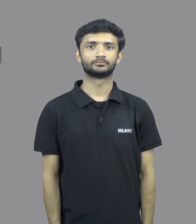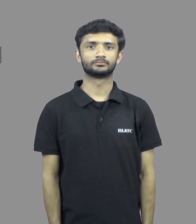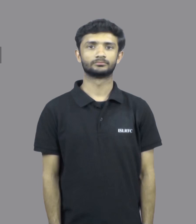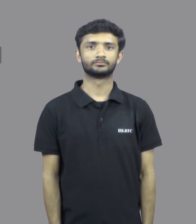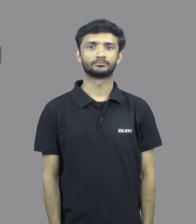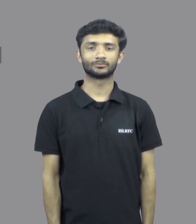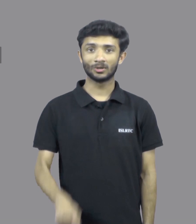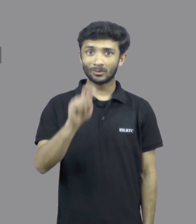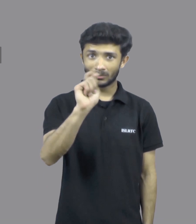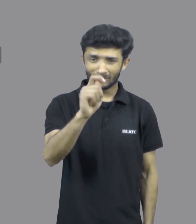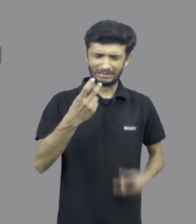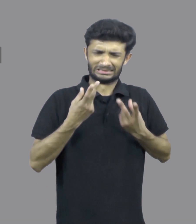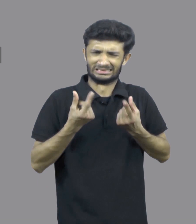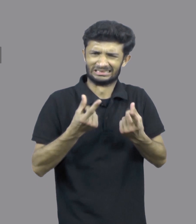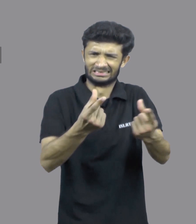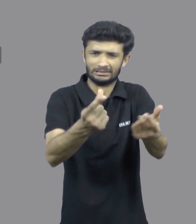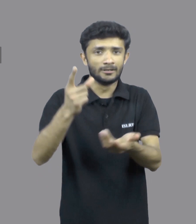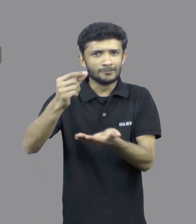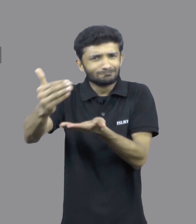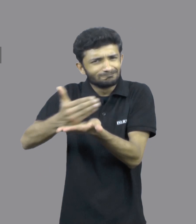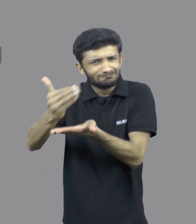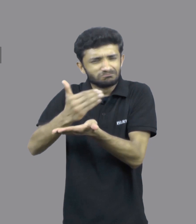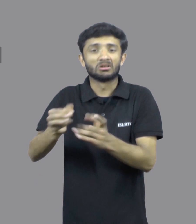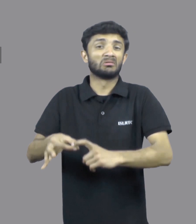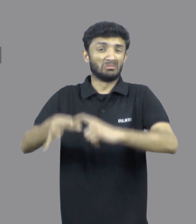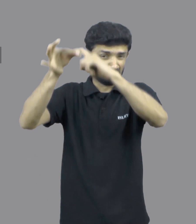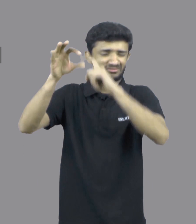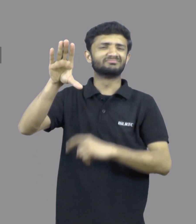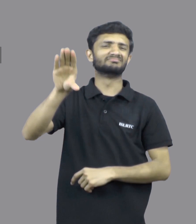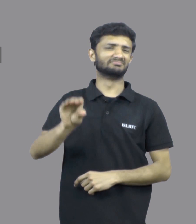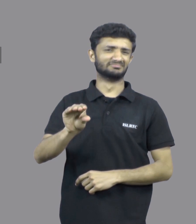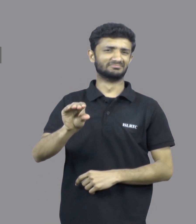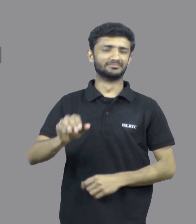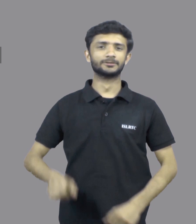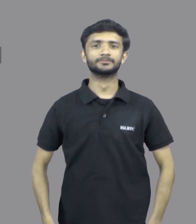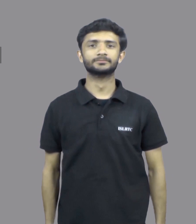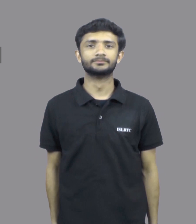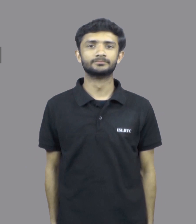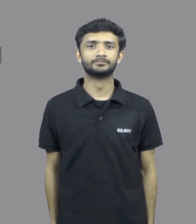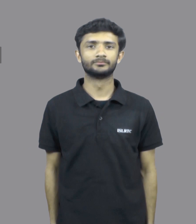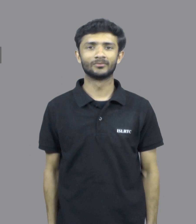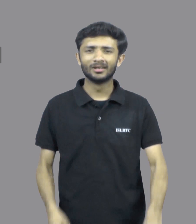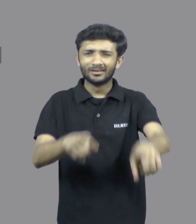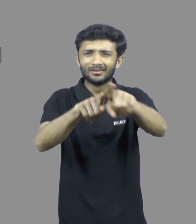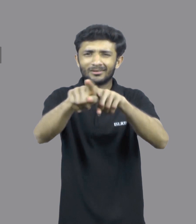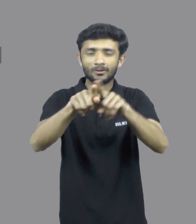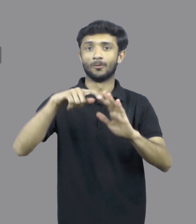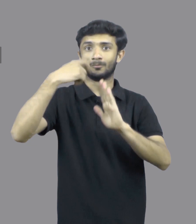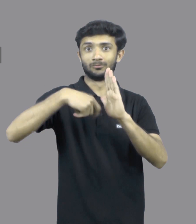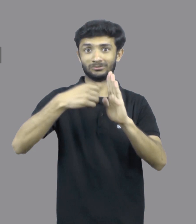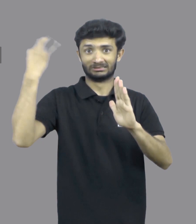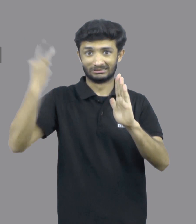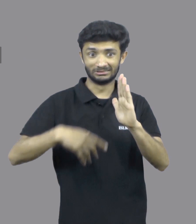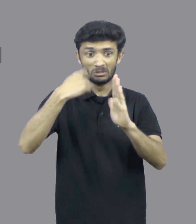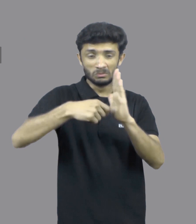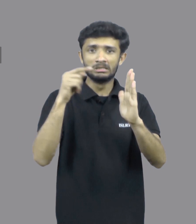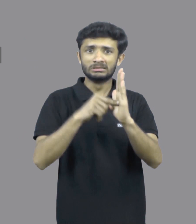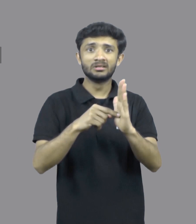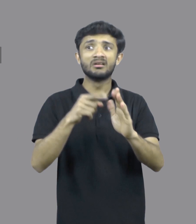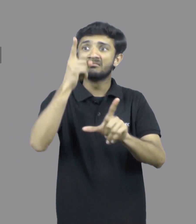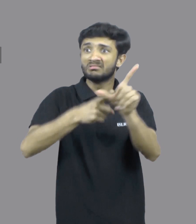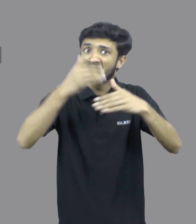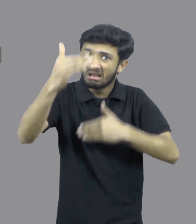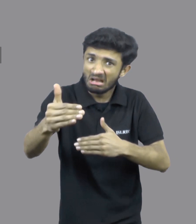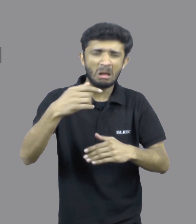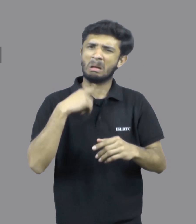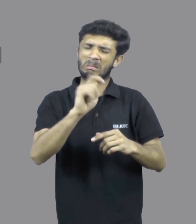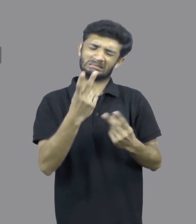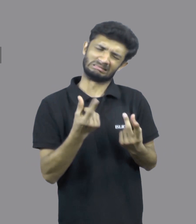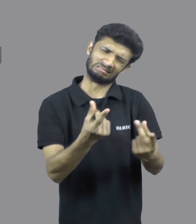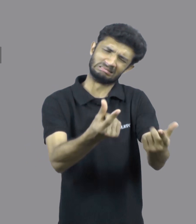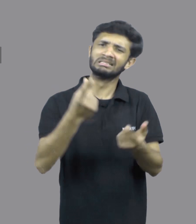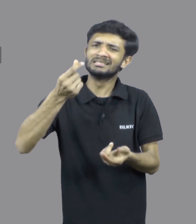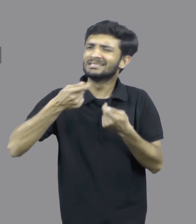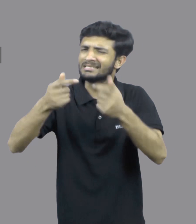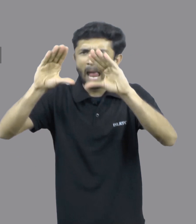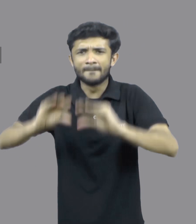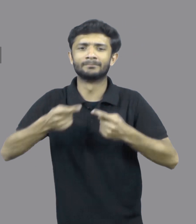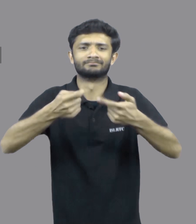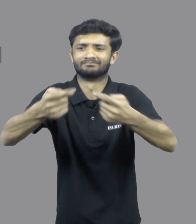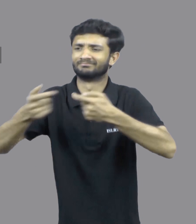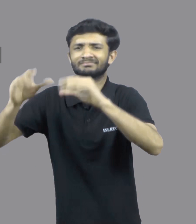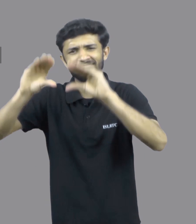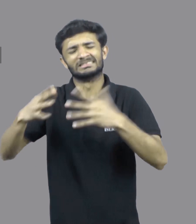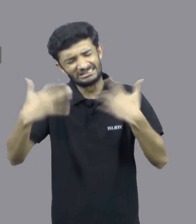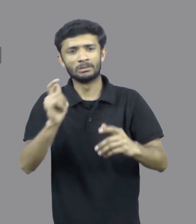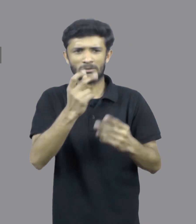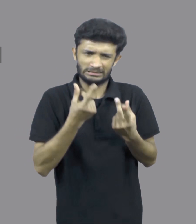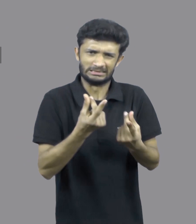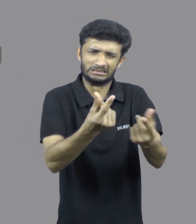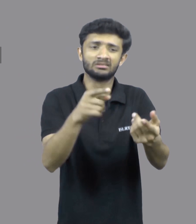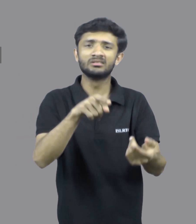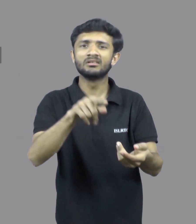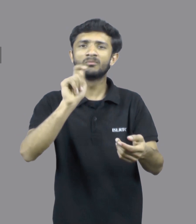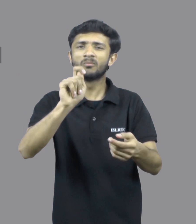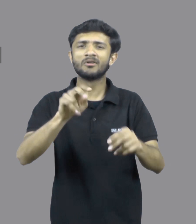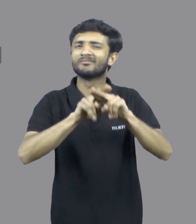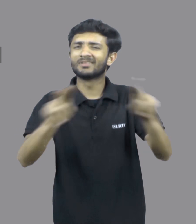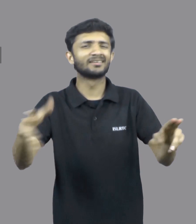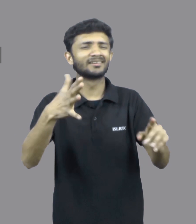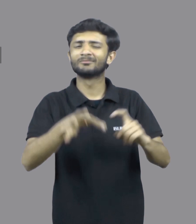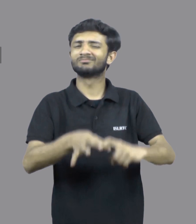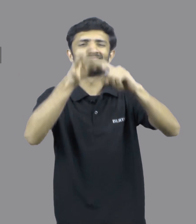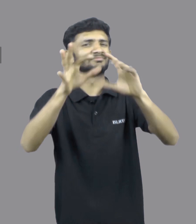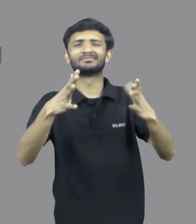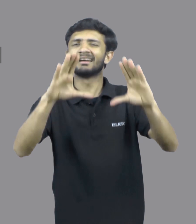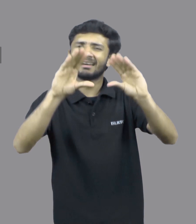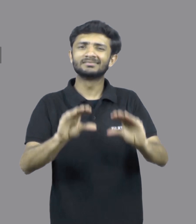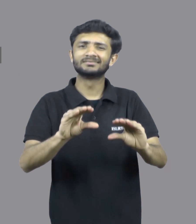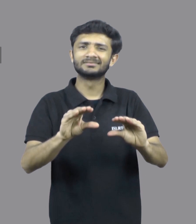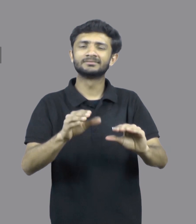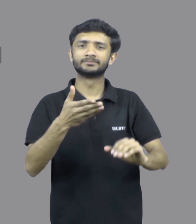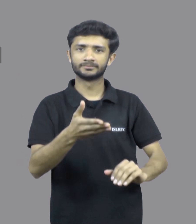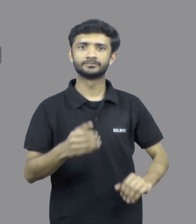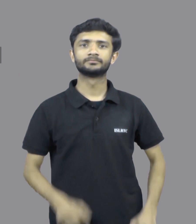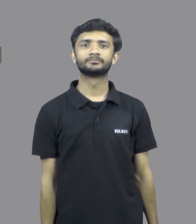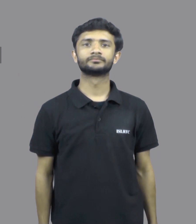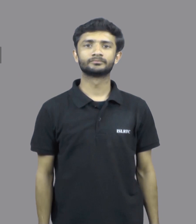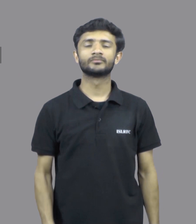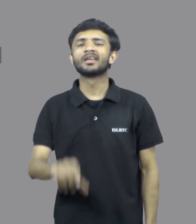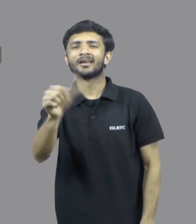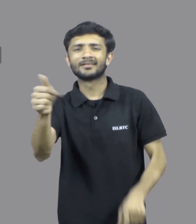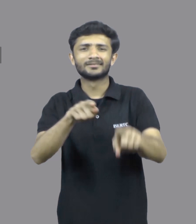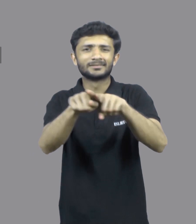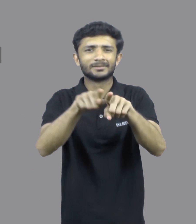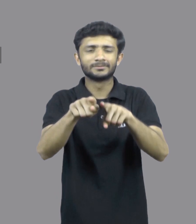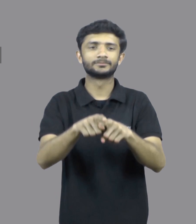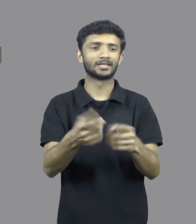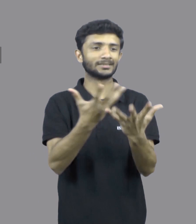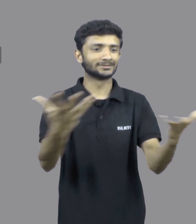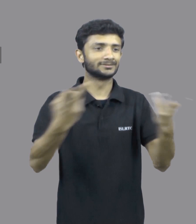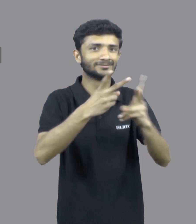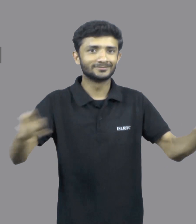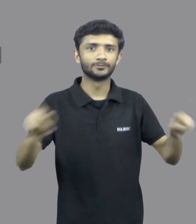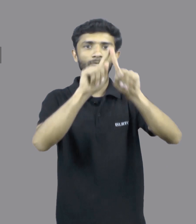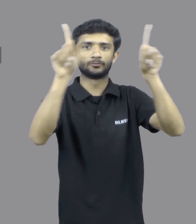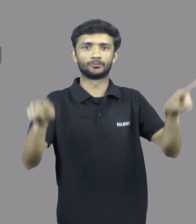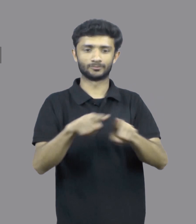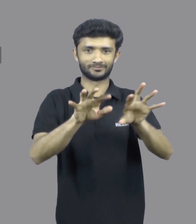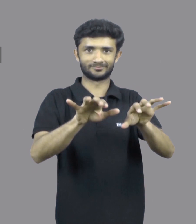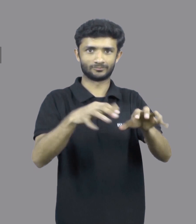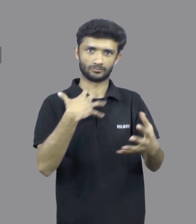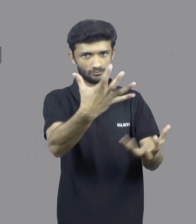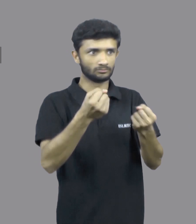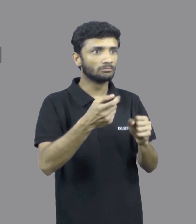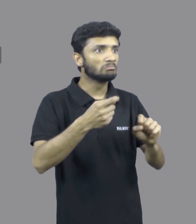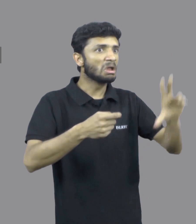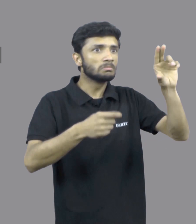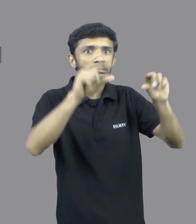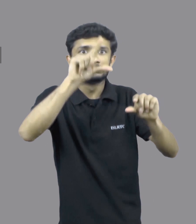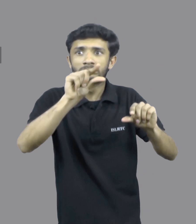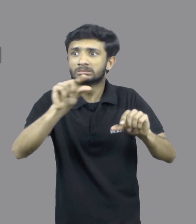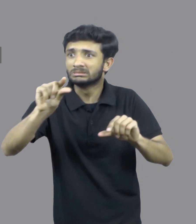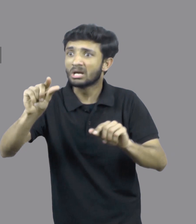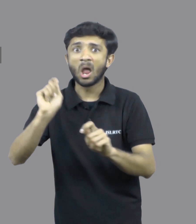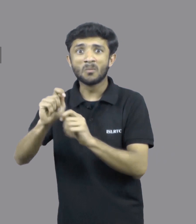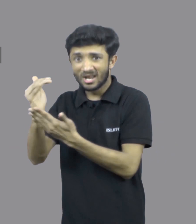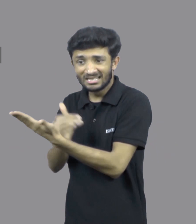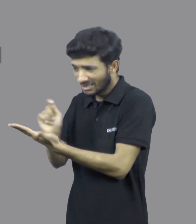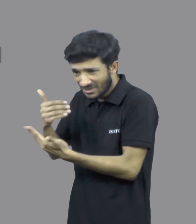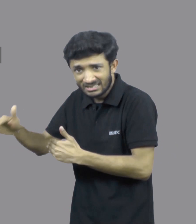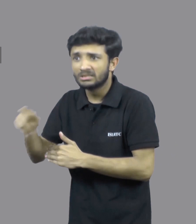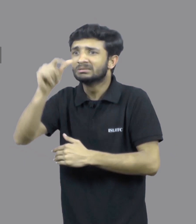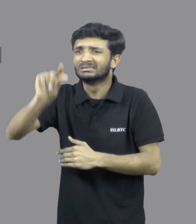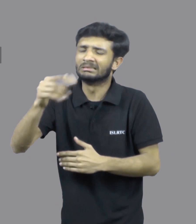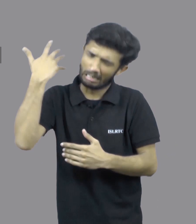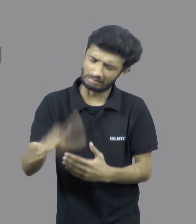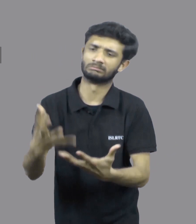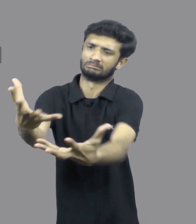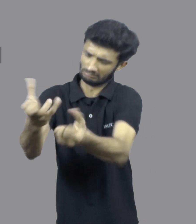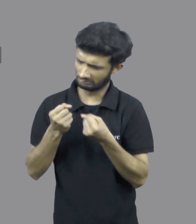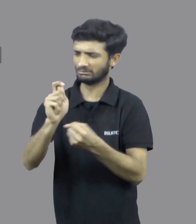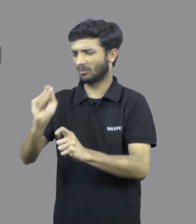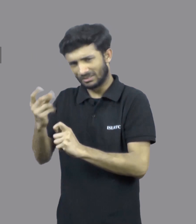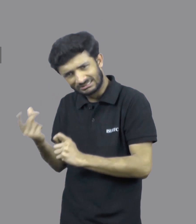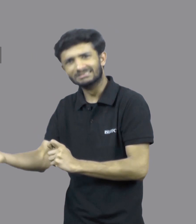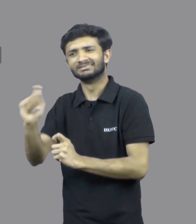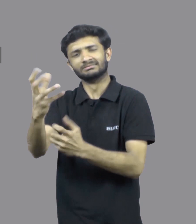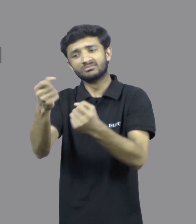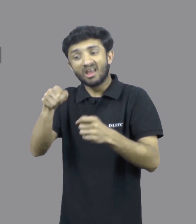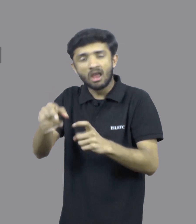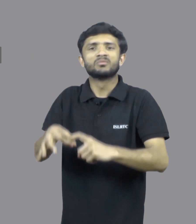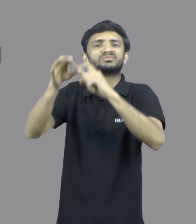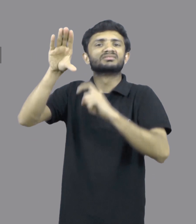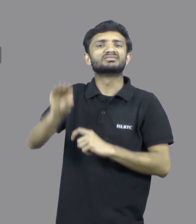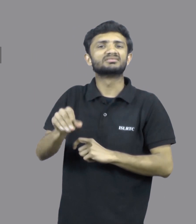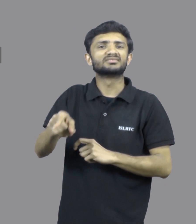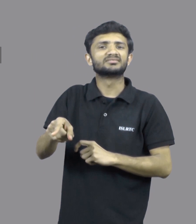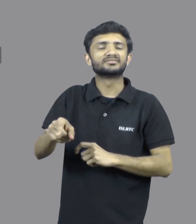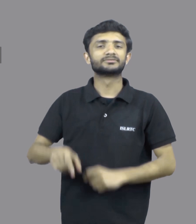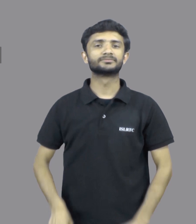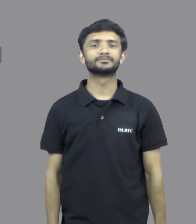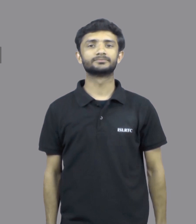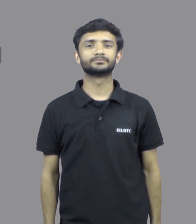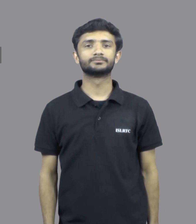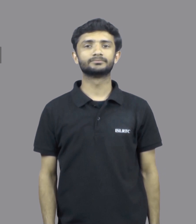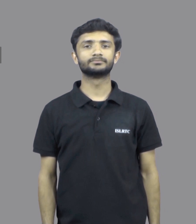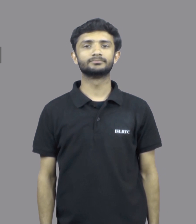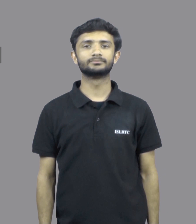Cut Corners